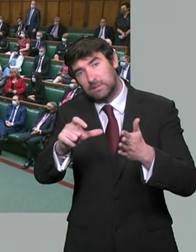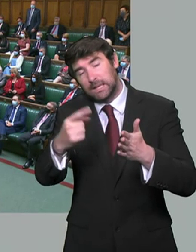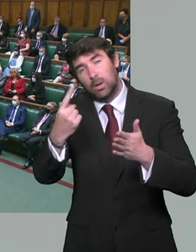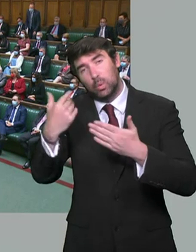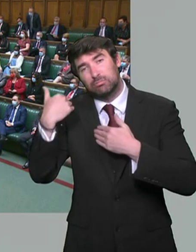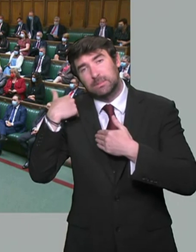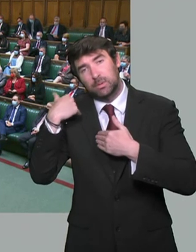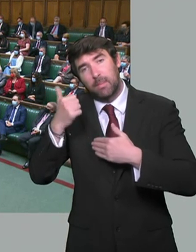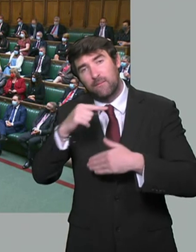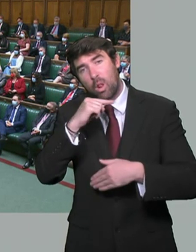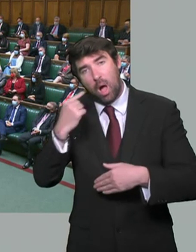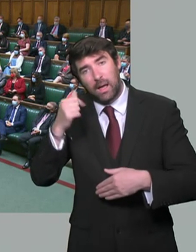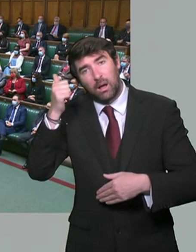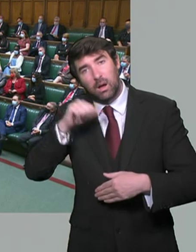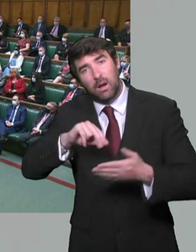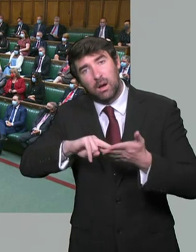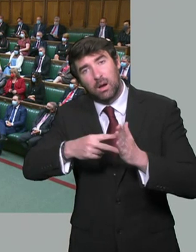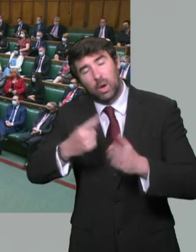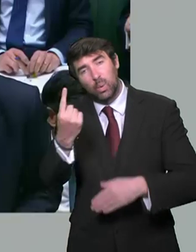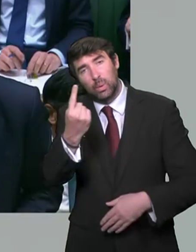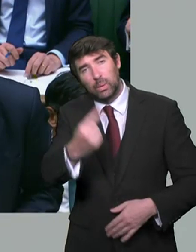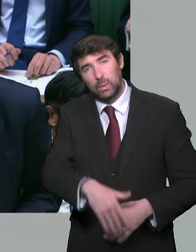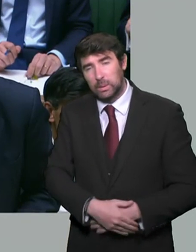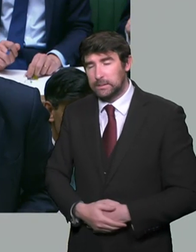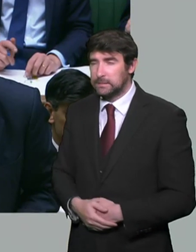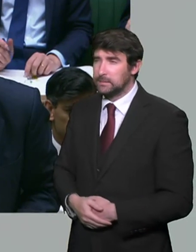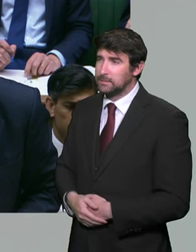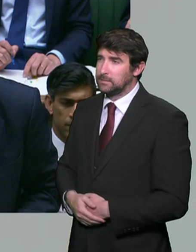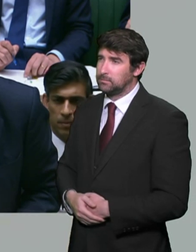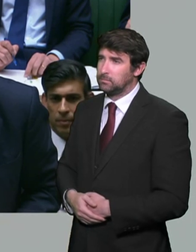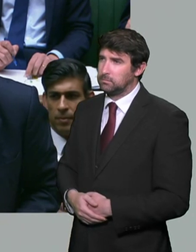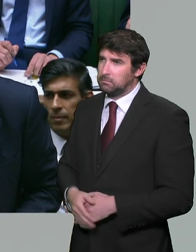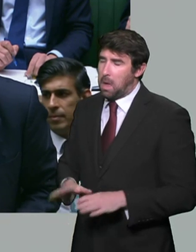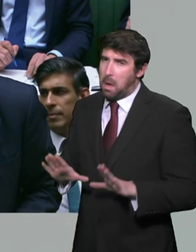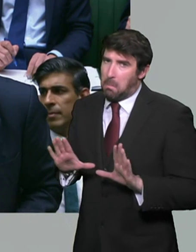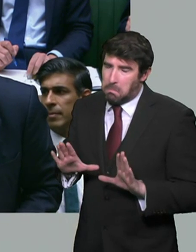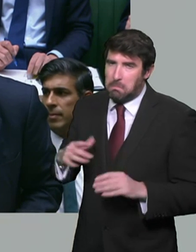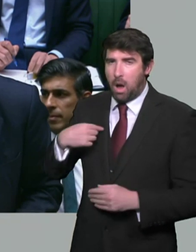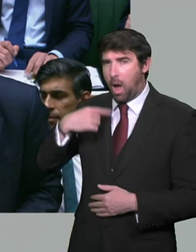I think the whole country should be proud of what we have done to welcome people from Afghanistan.